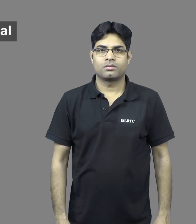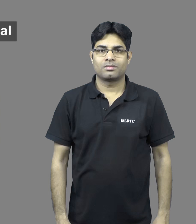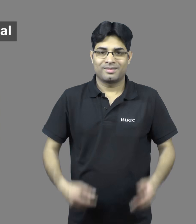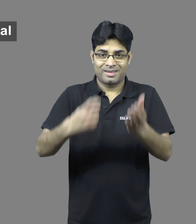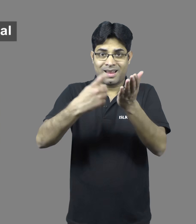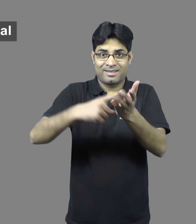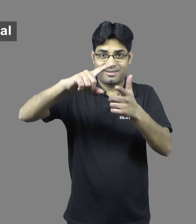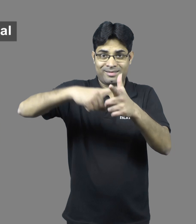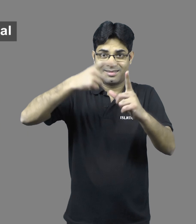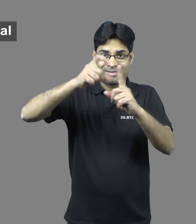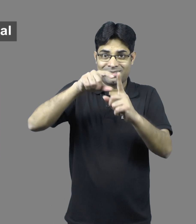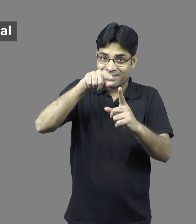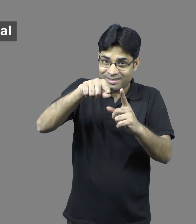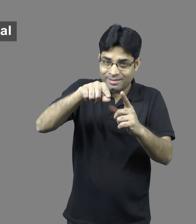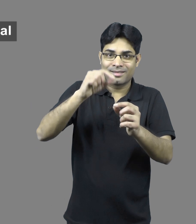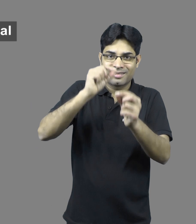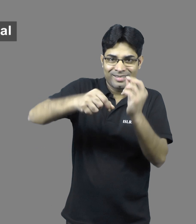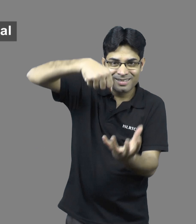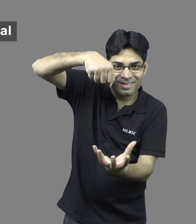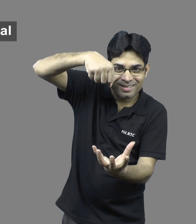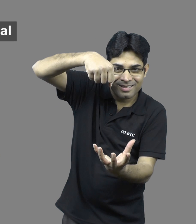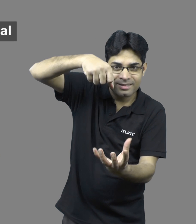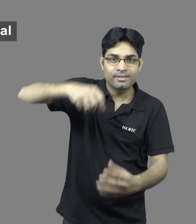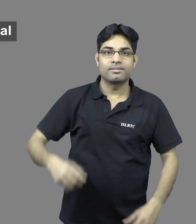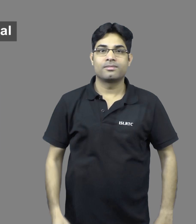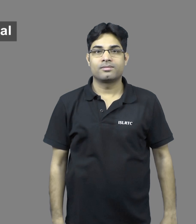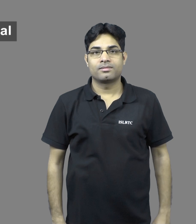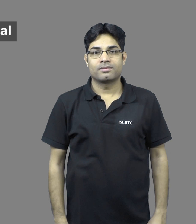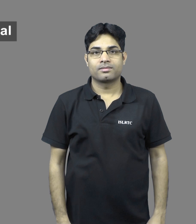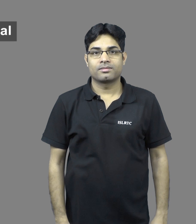Rashtriya Janta Dal RJD